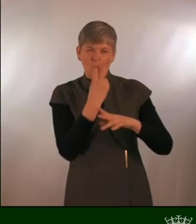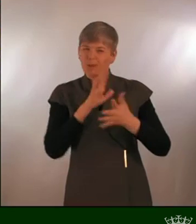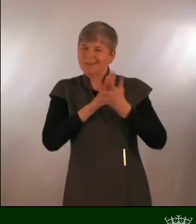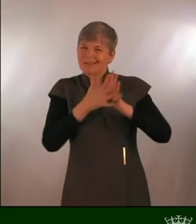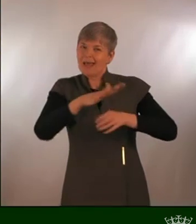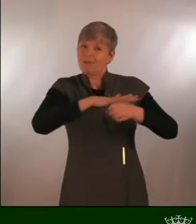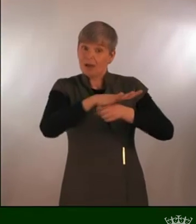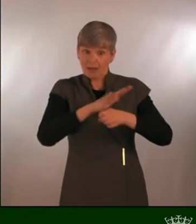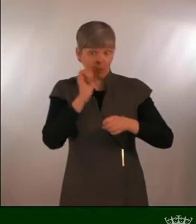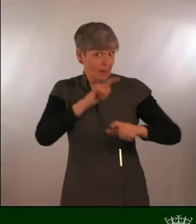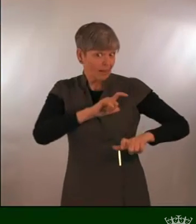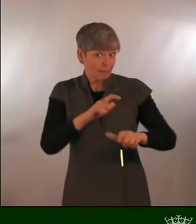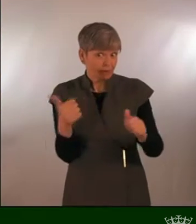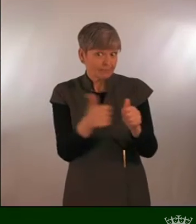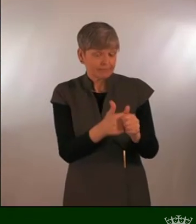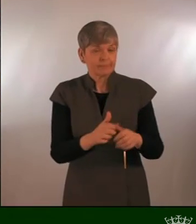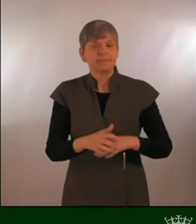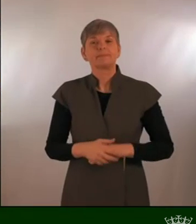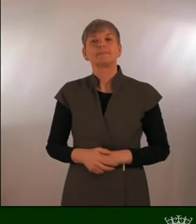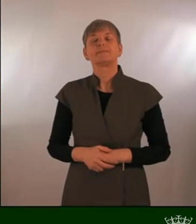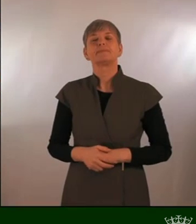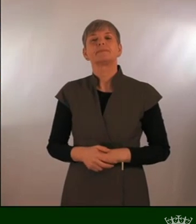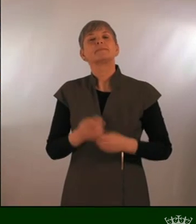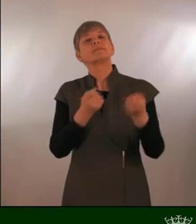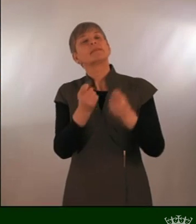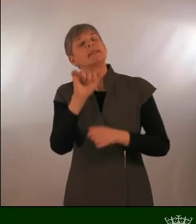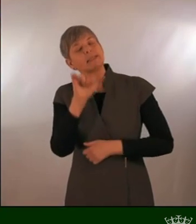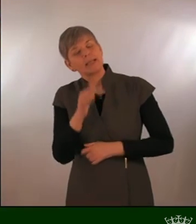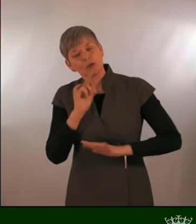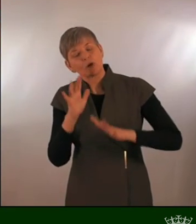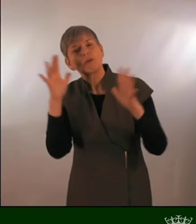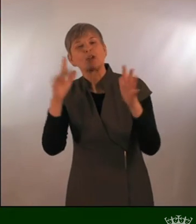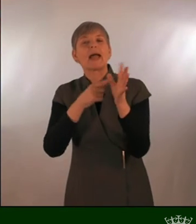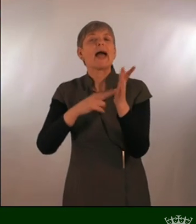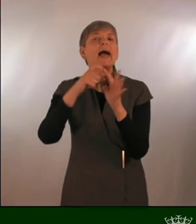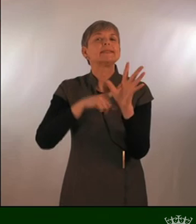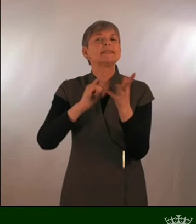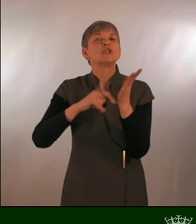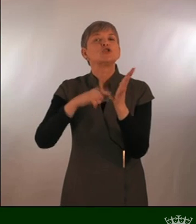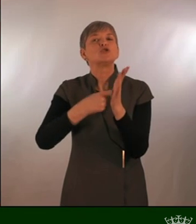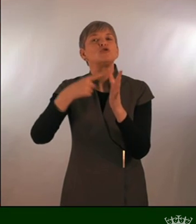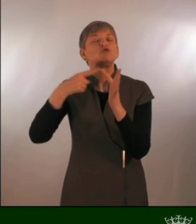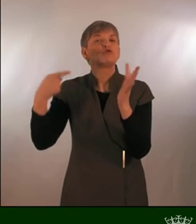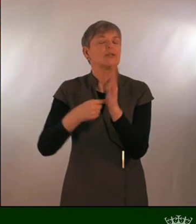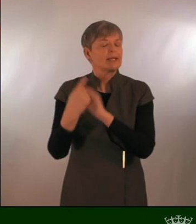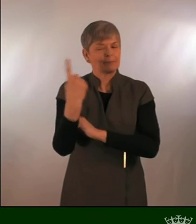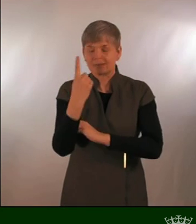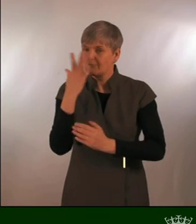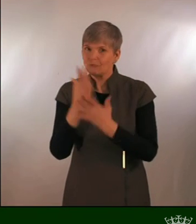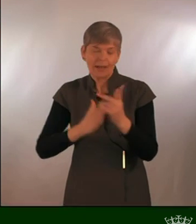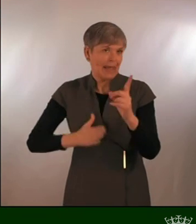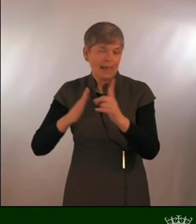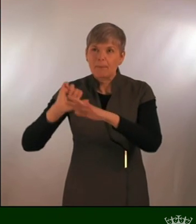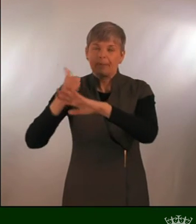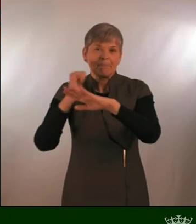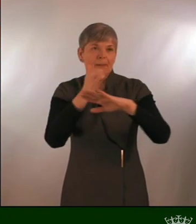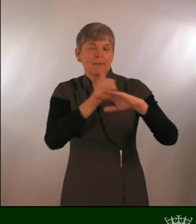Yes. I congratulate Andy Street on what he is doing, and on his fantastic record on homes.